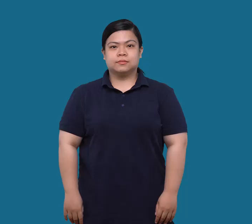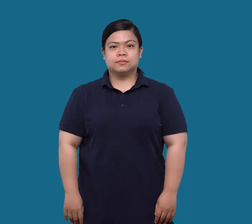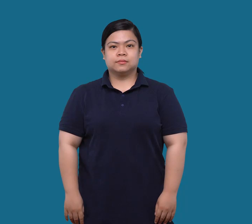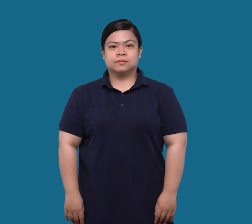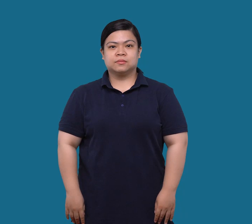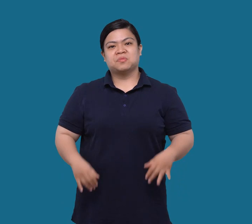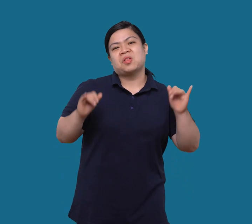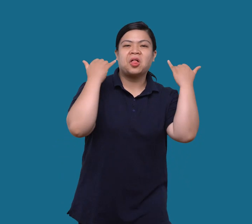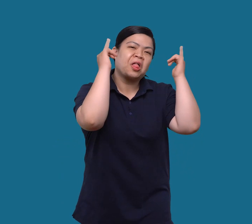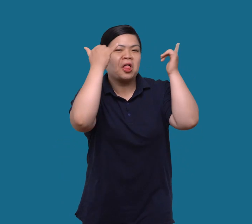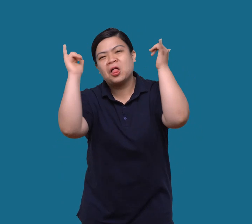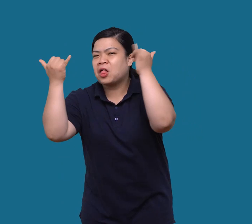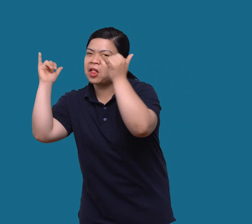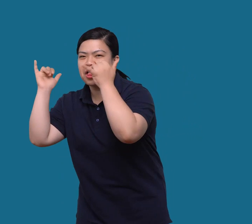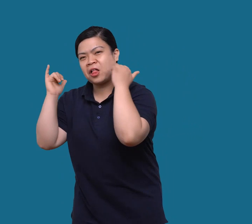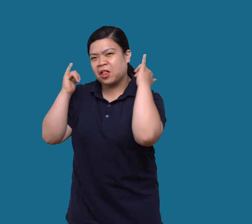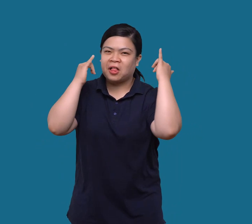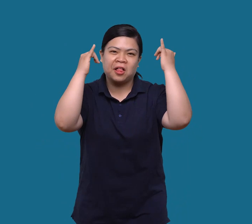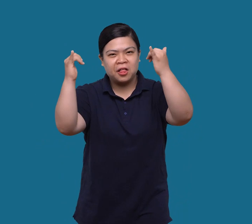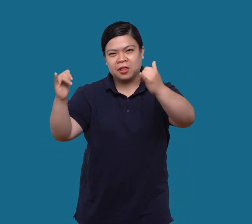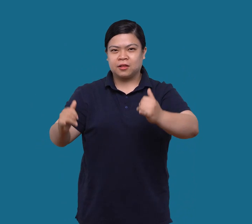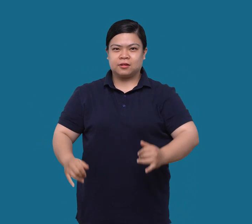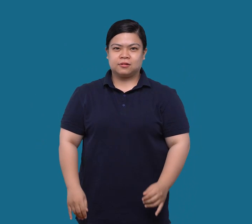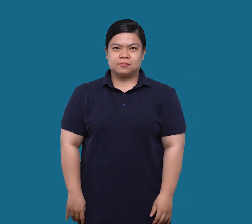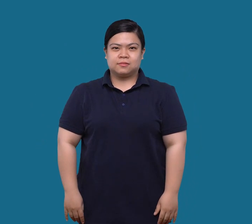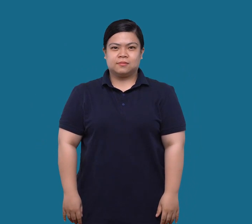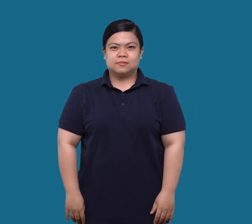ham chơi